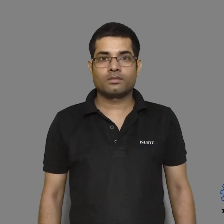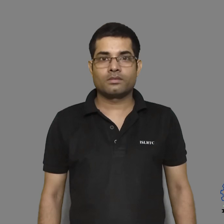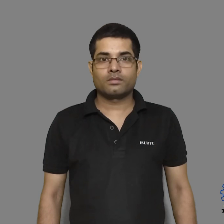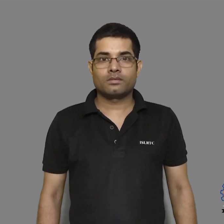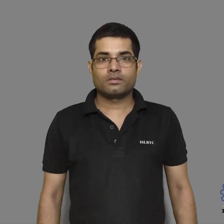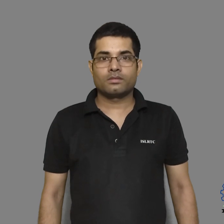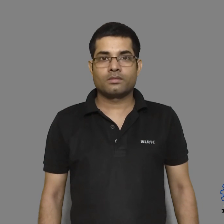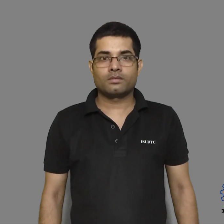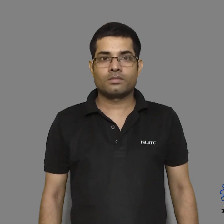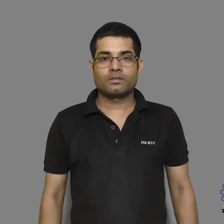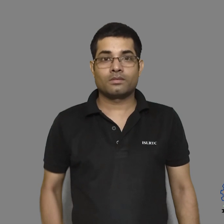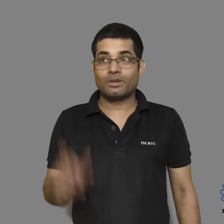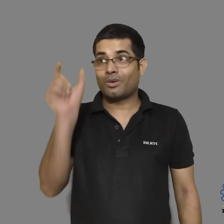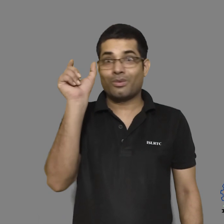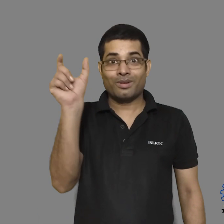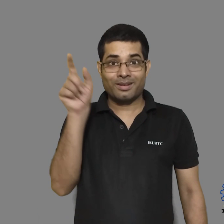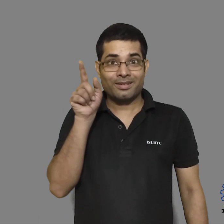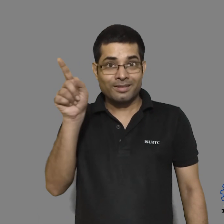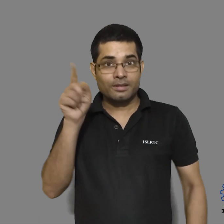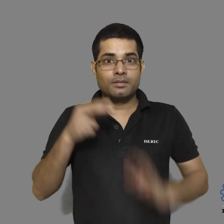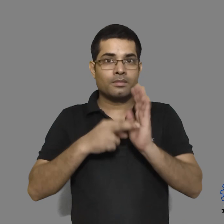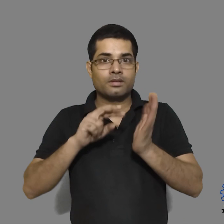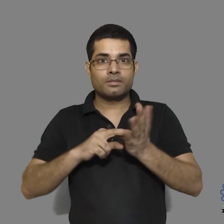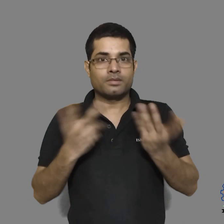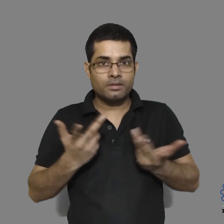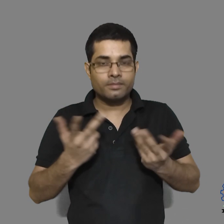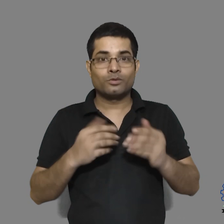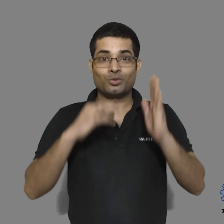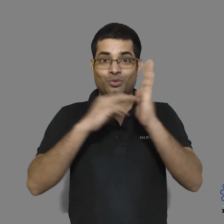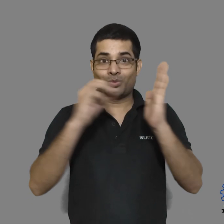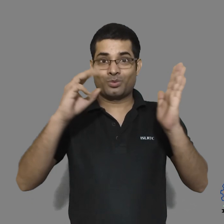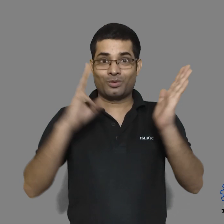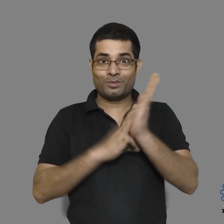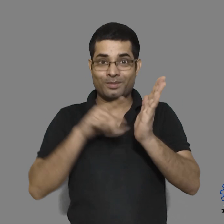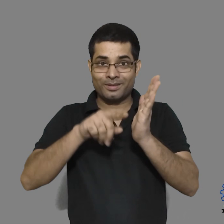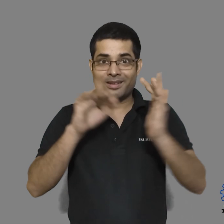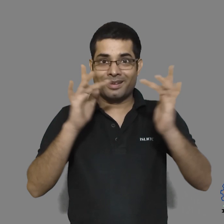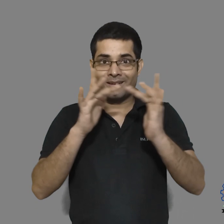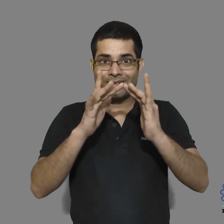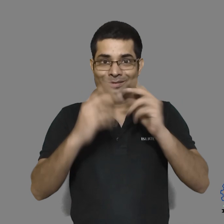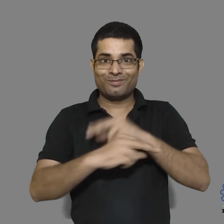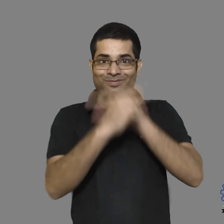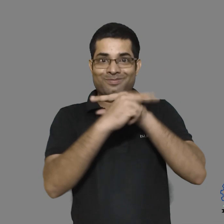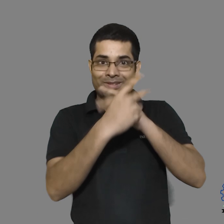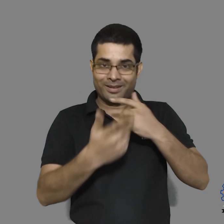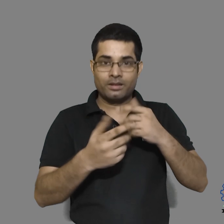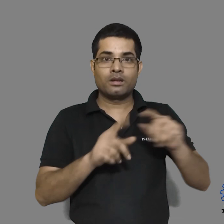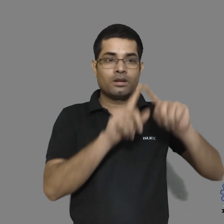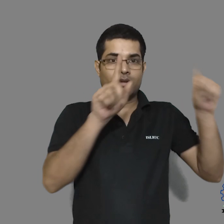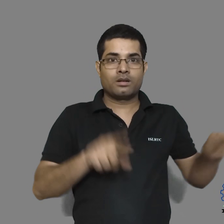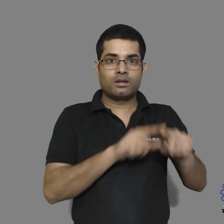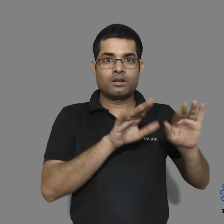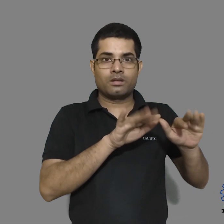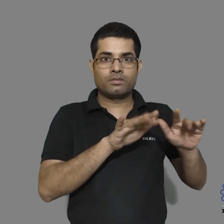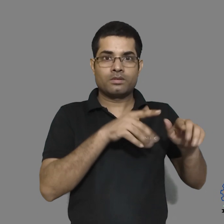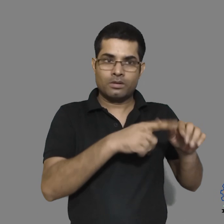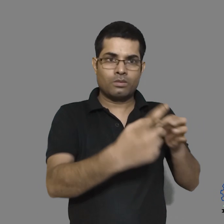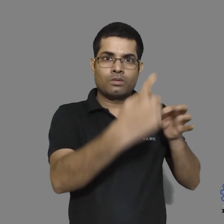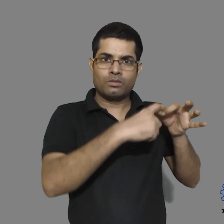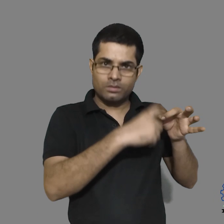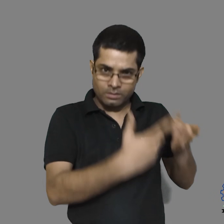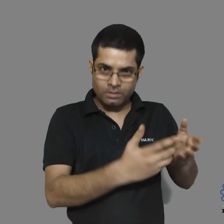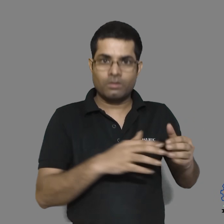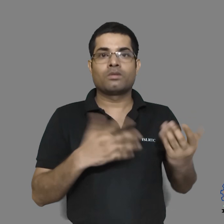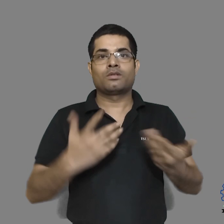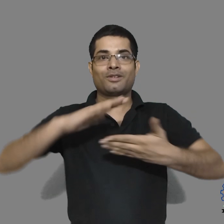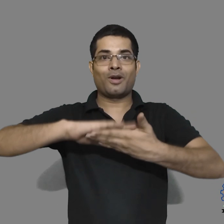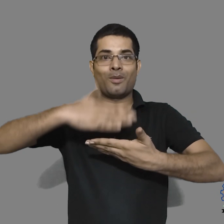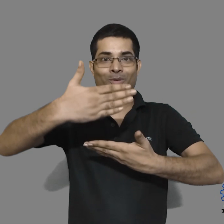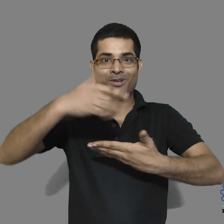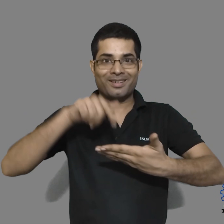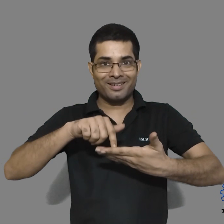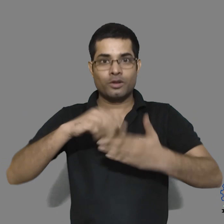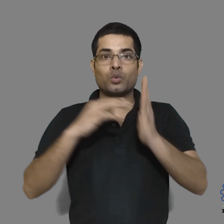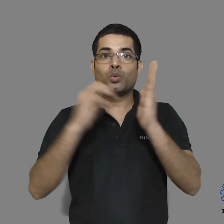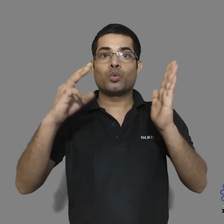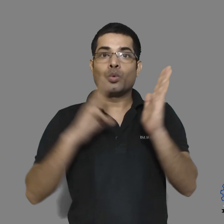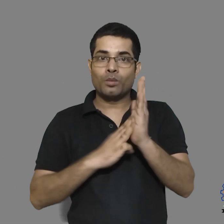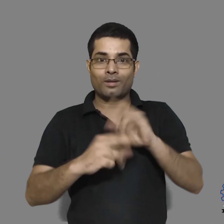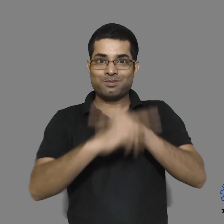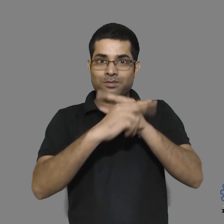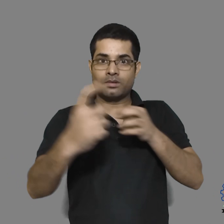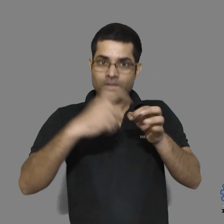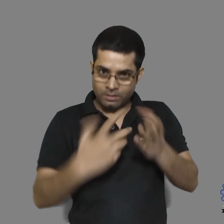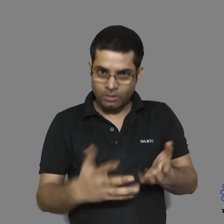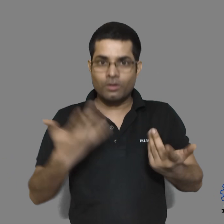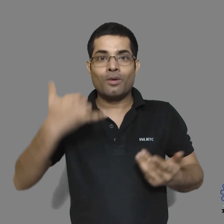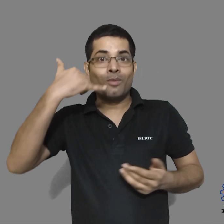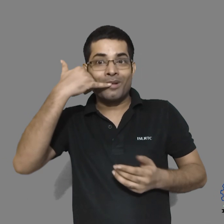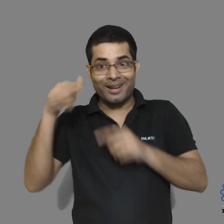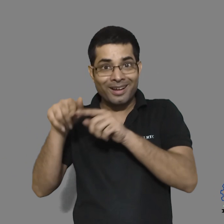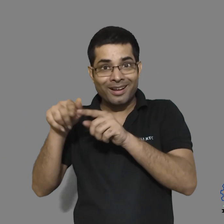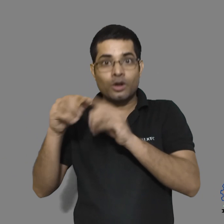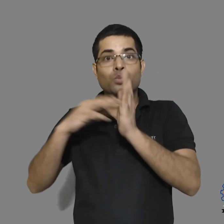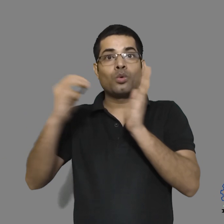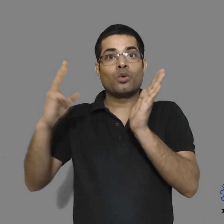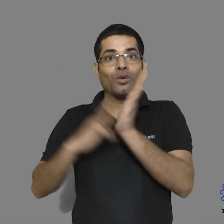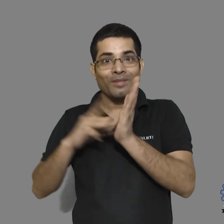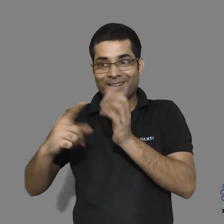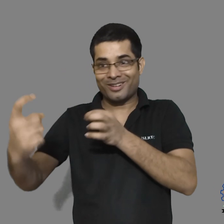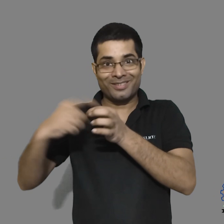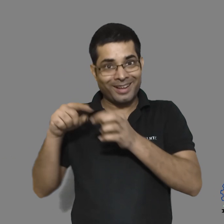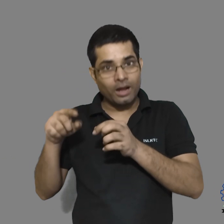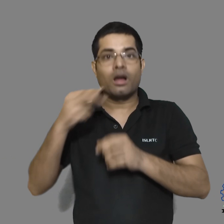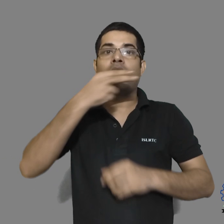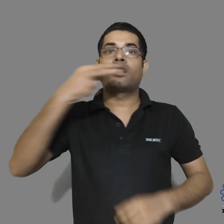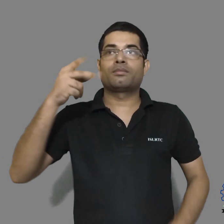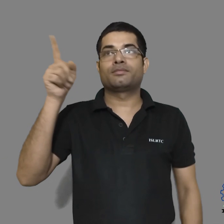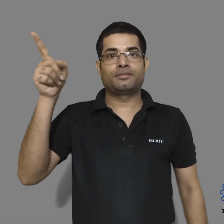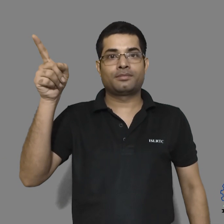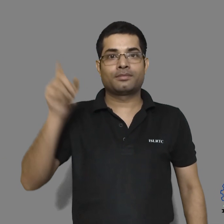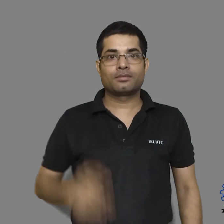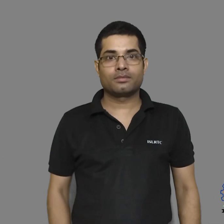Zoom Client